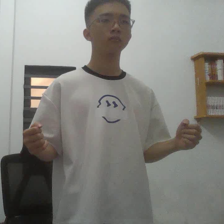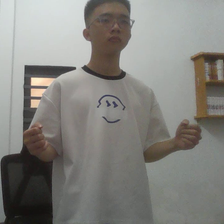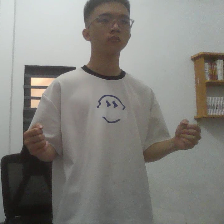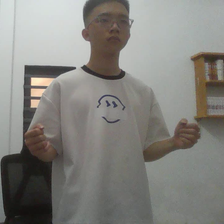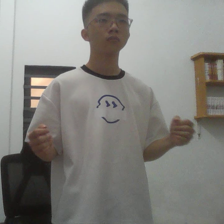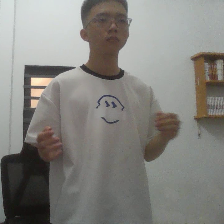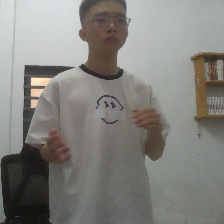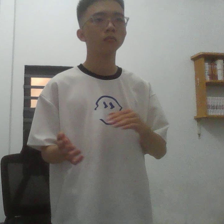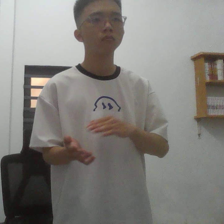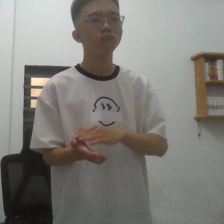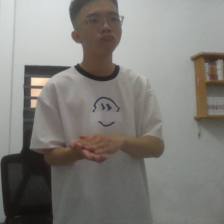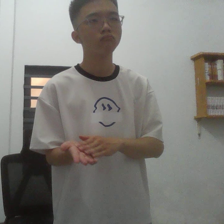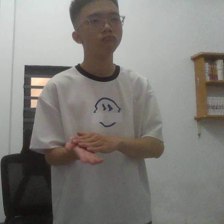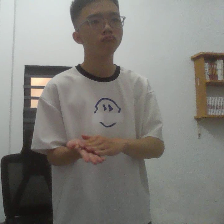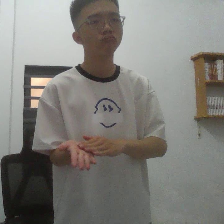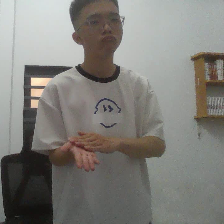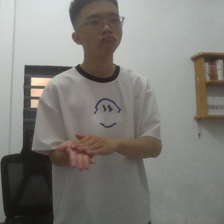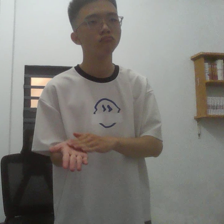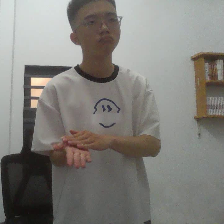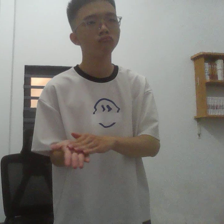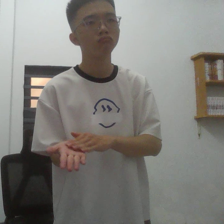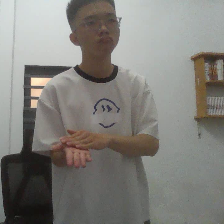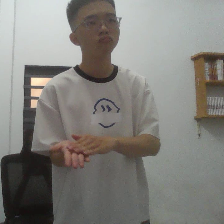xin loi